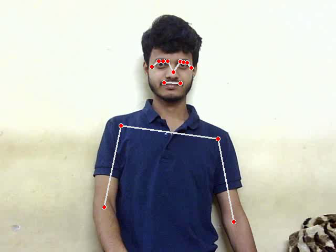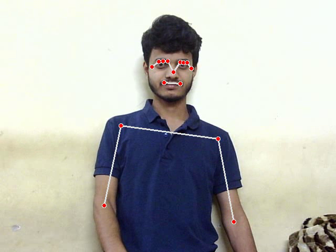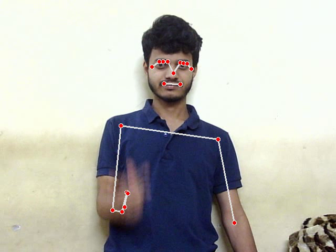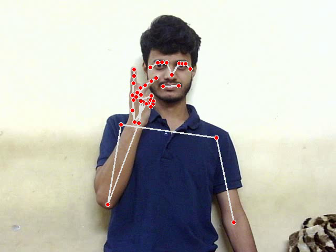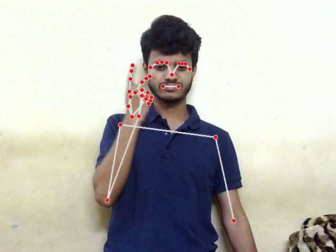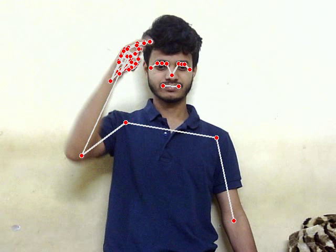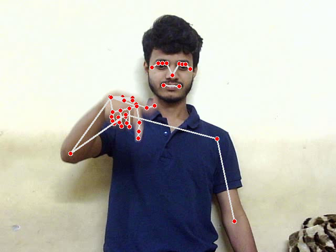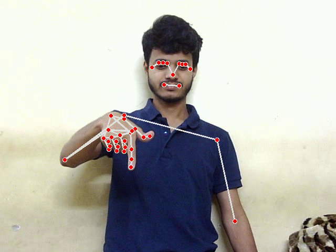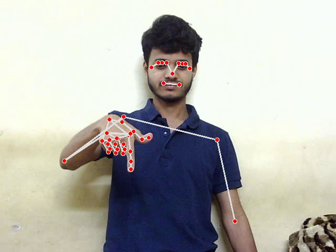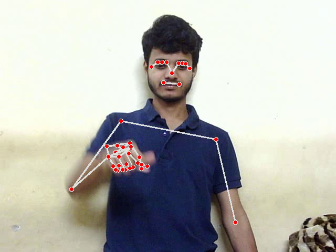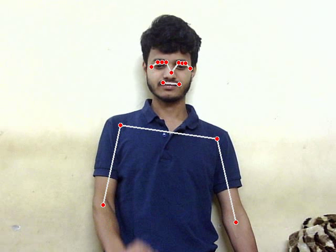see you later